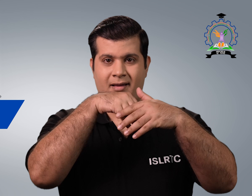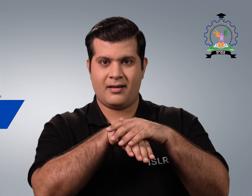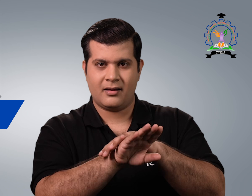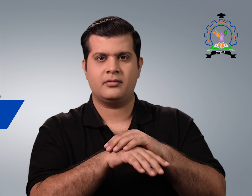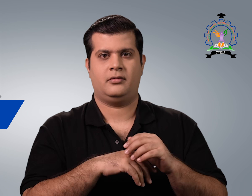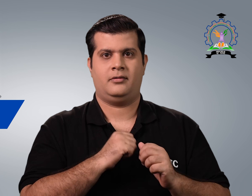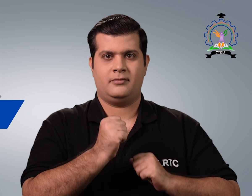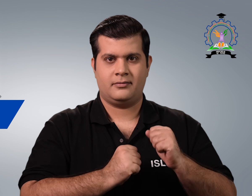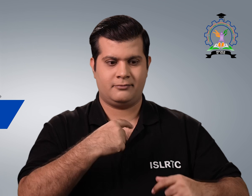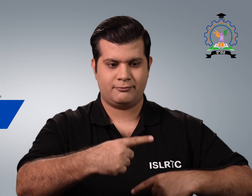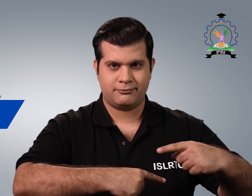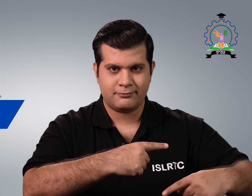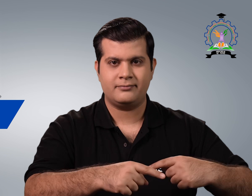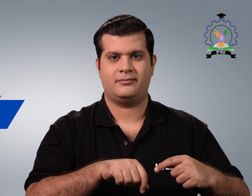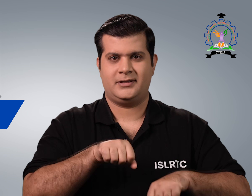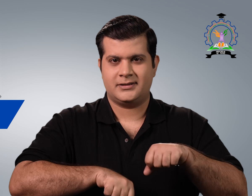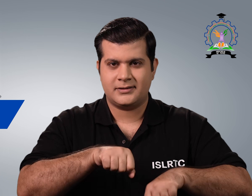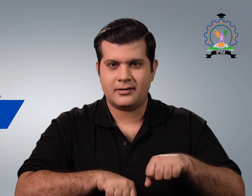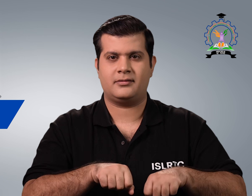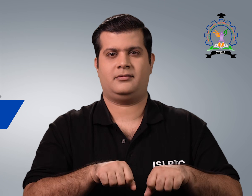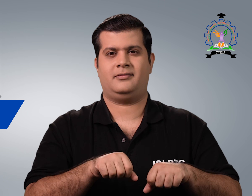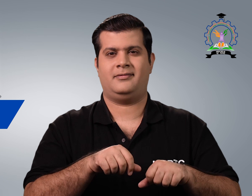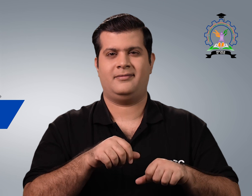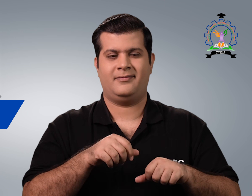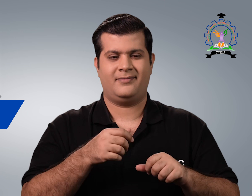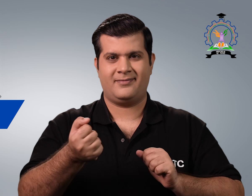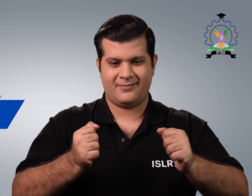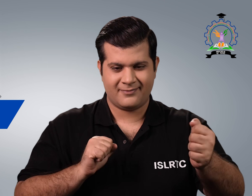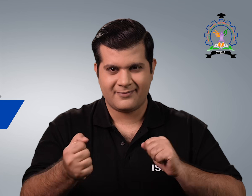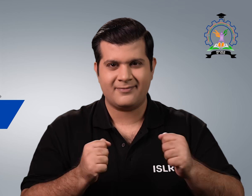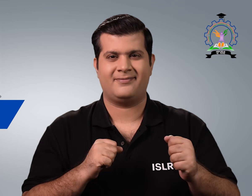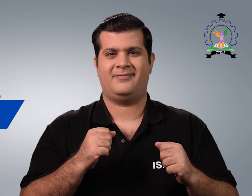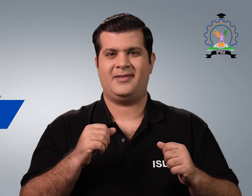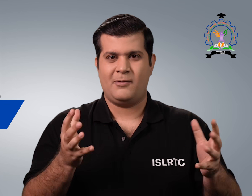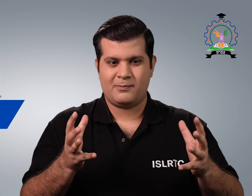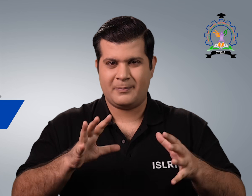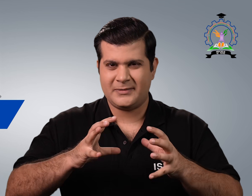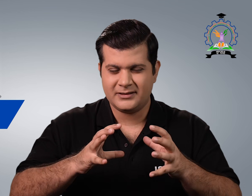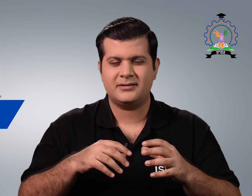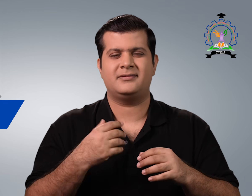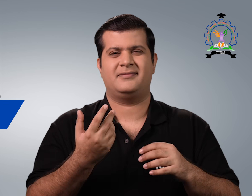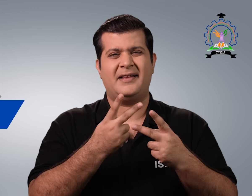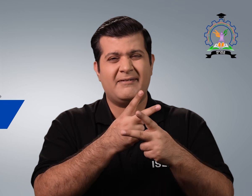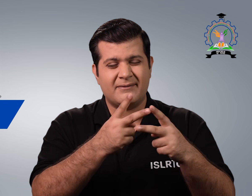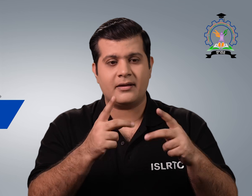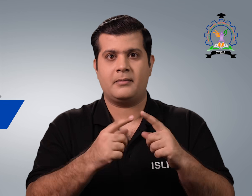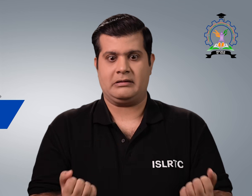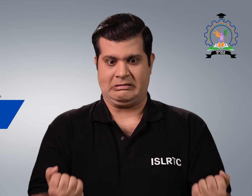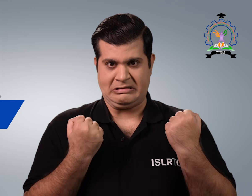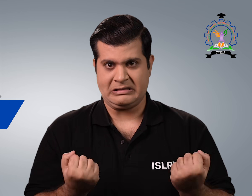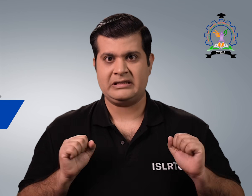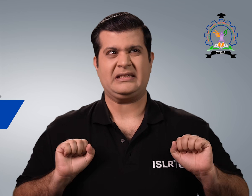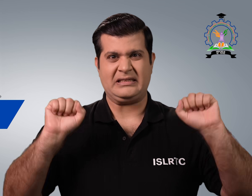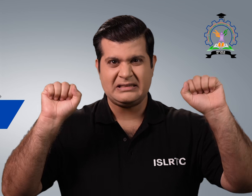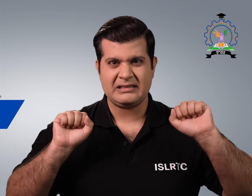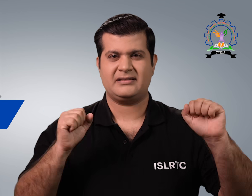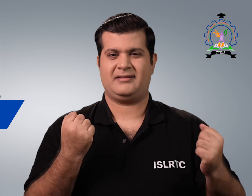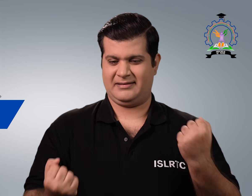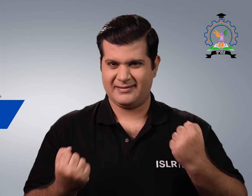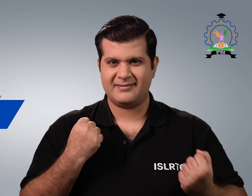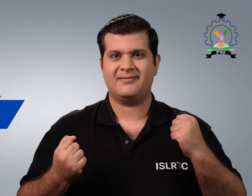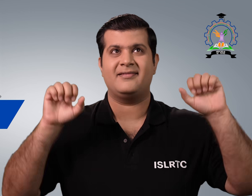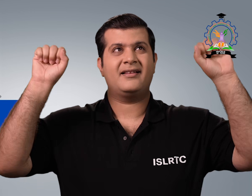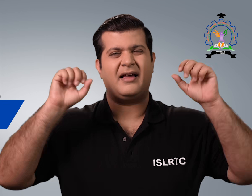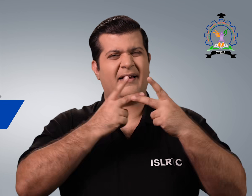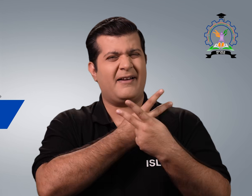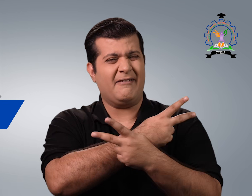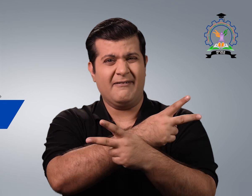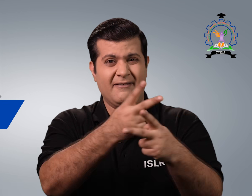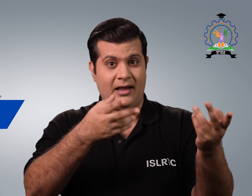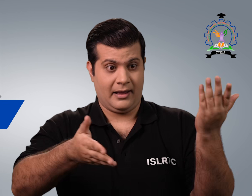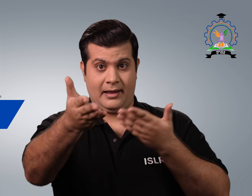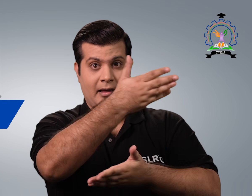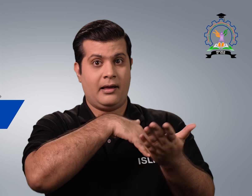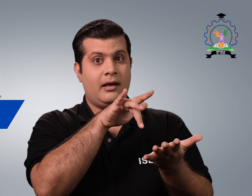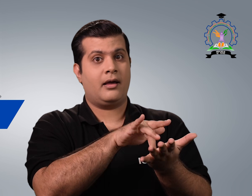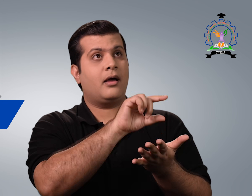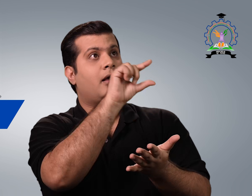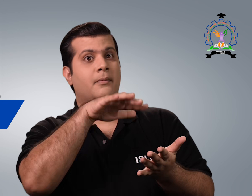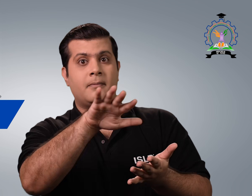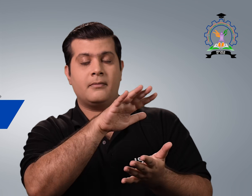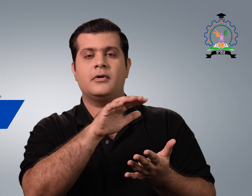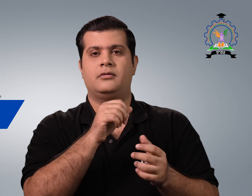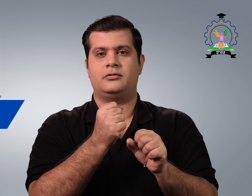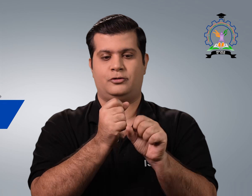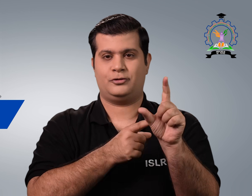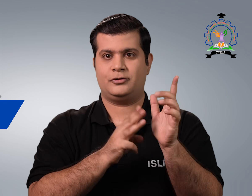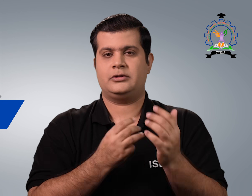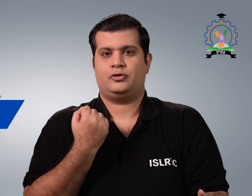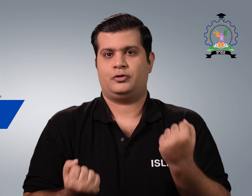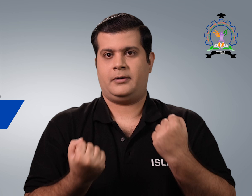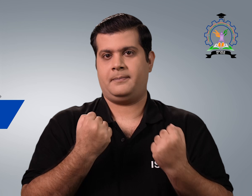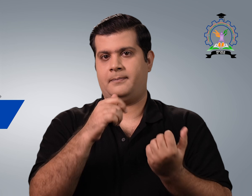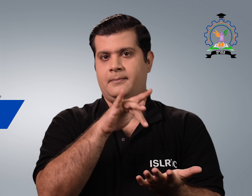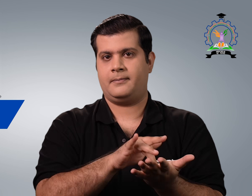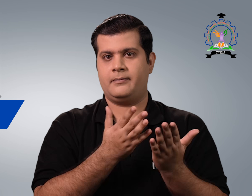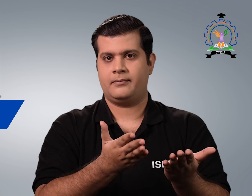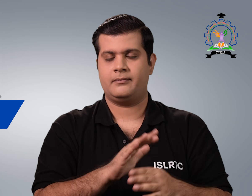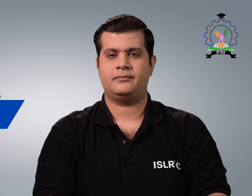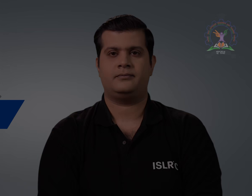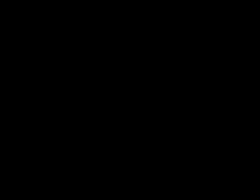A place where you can go to exercise using machines, weights, and other equipment is called the Gym.